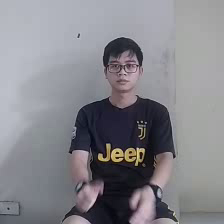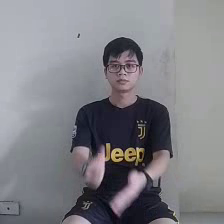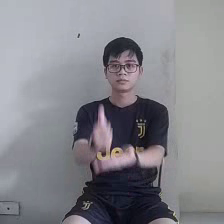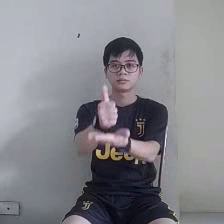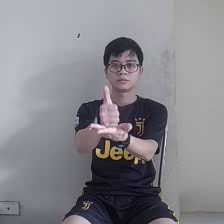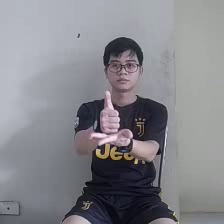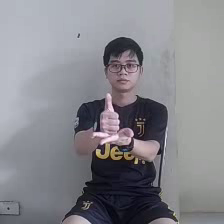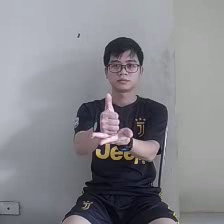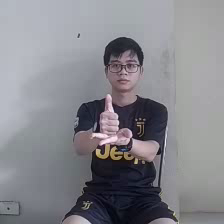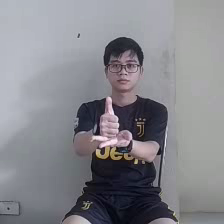Giúp